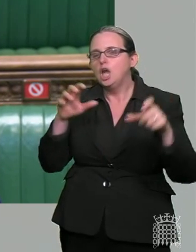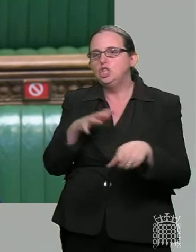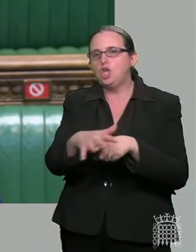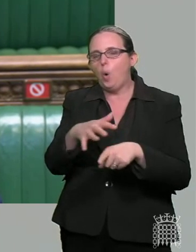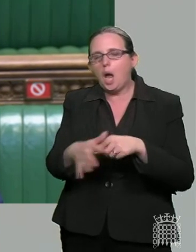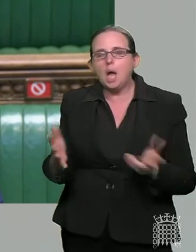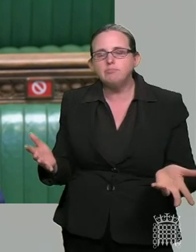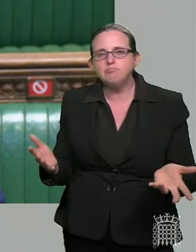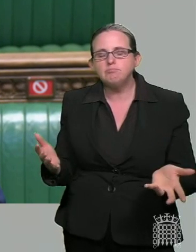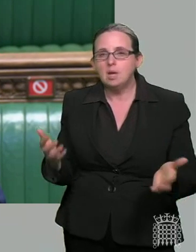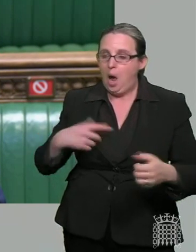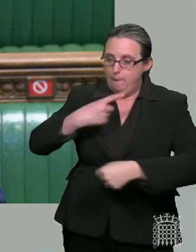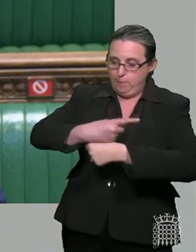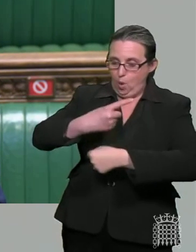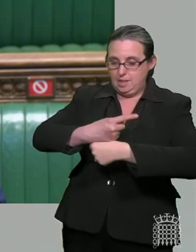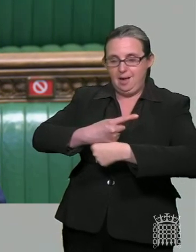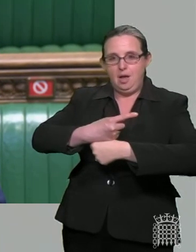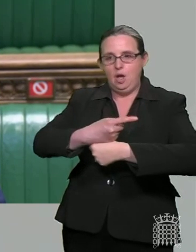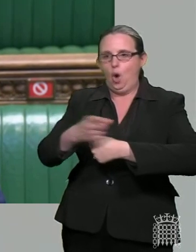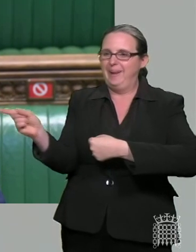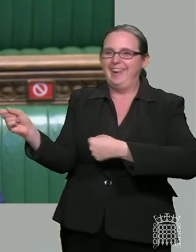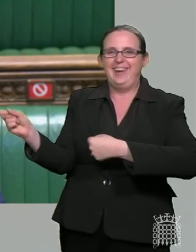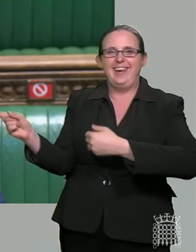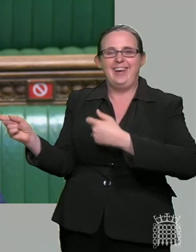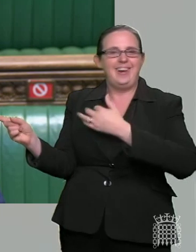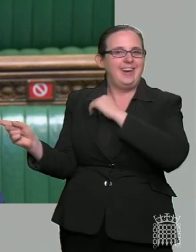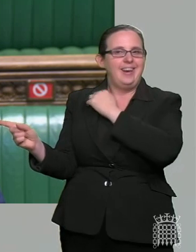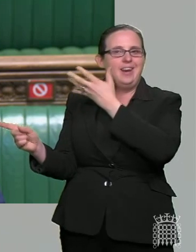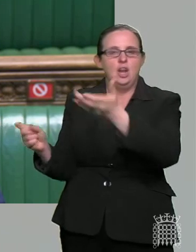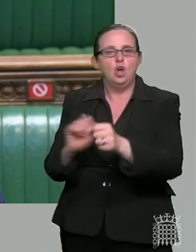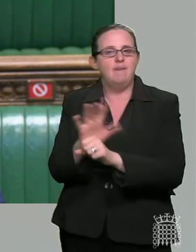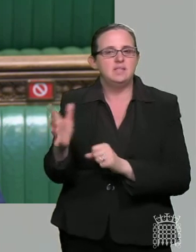Our borders have been wide open pretty well throughout the pandemic.